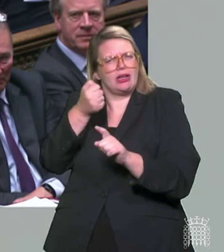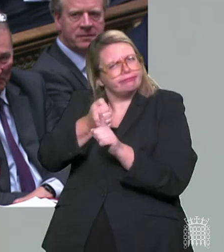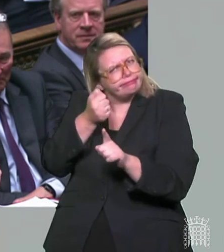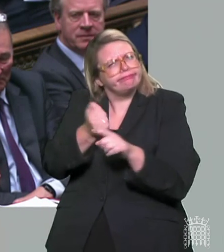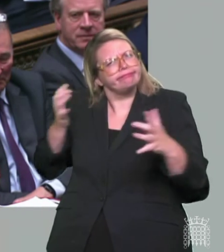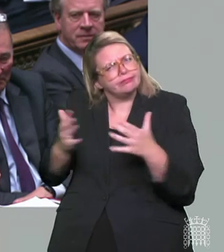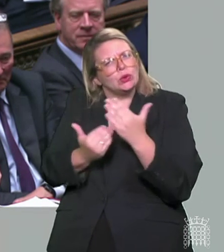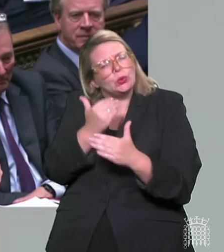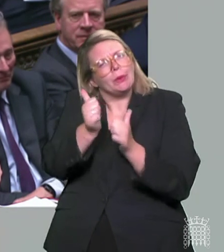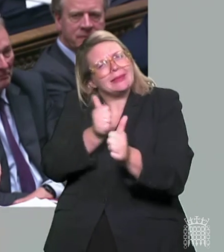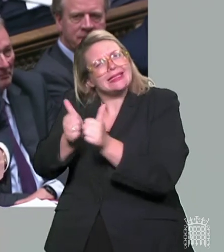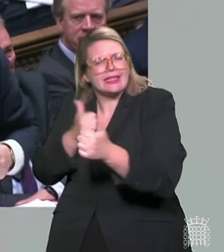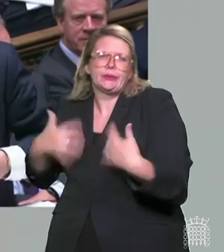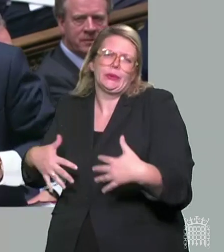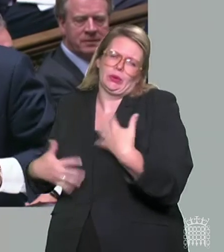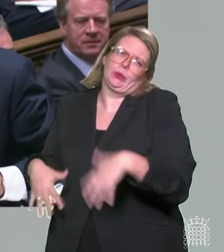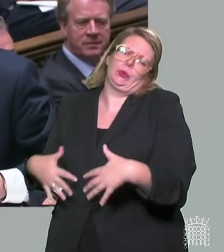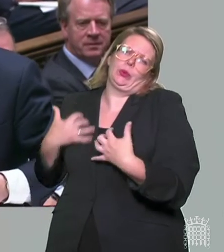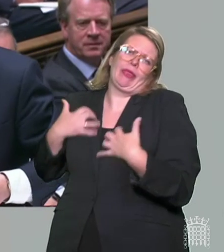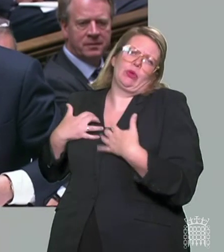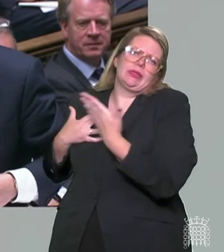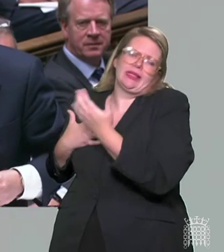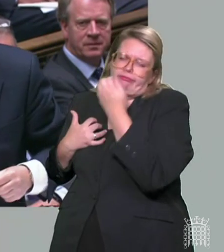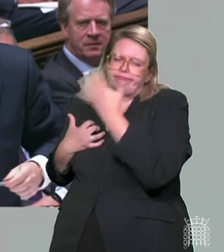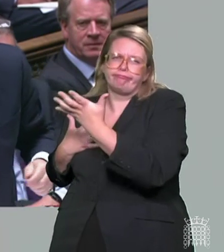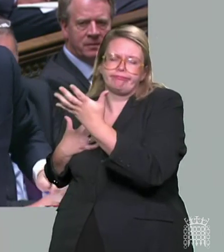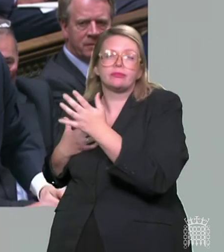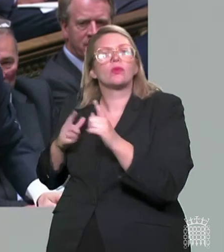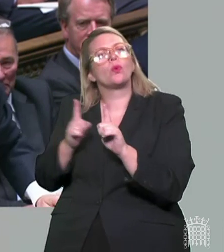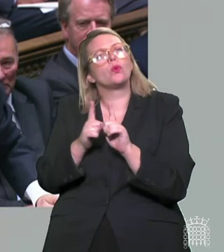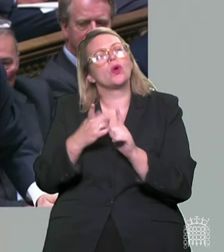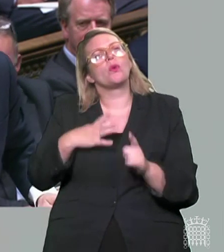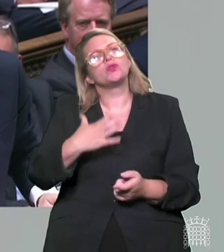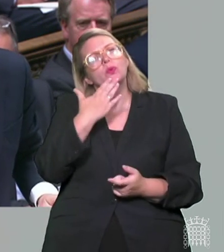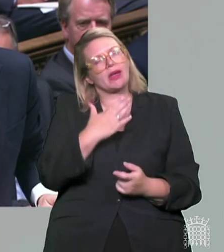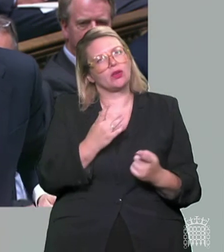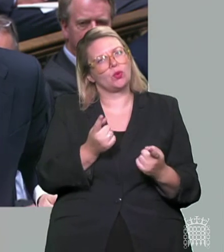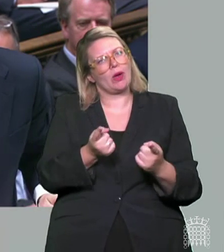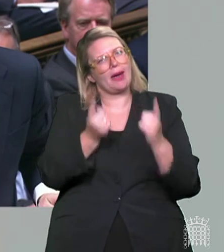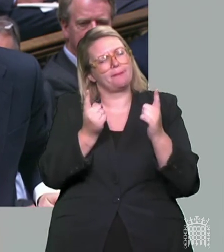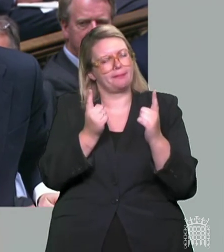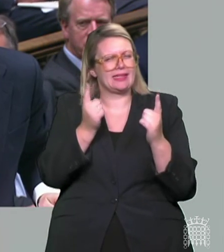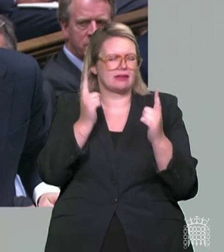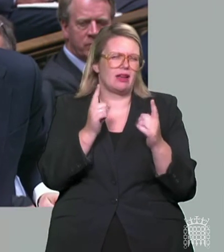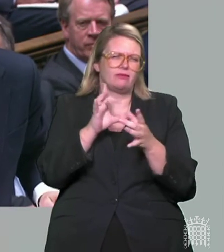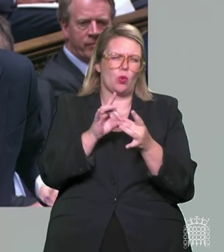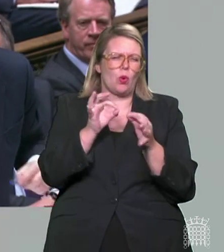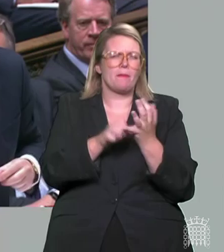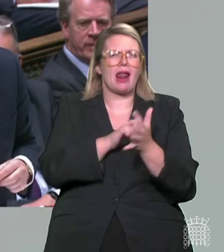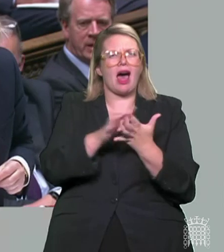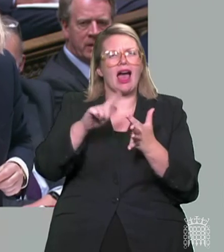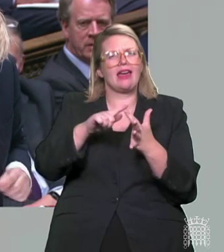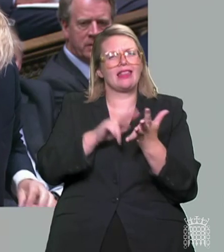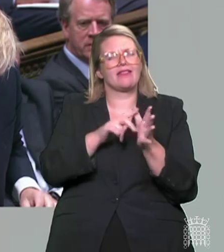I share his enthusiasm, and I want to thank my honourable Friend the Member for Blyth Valley as well.